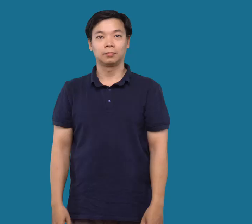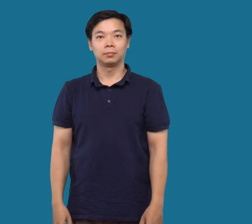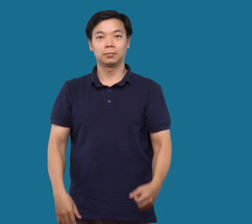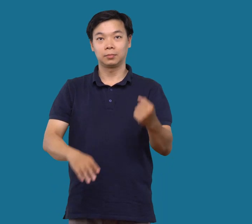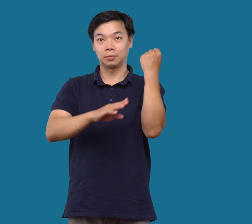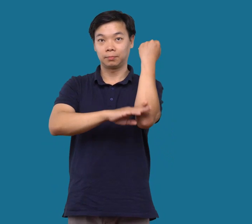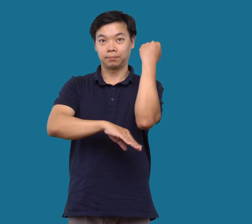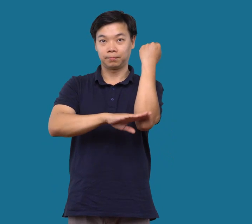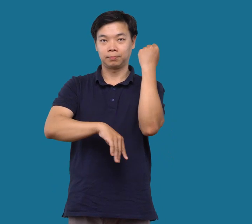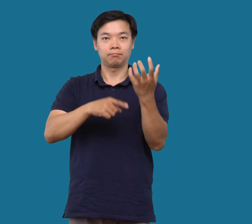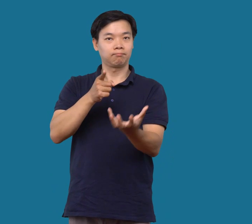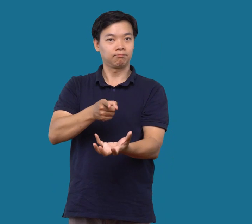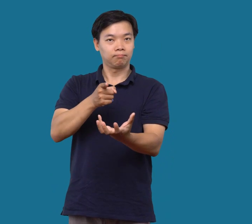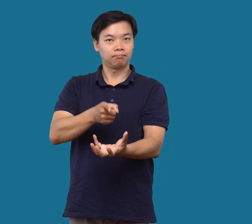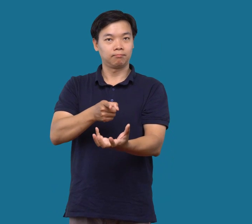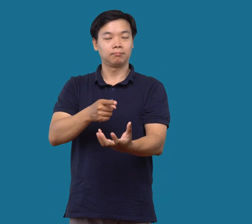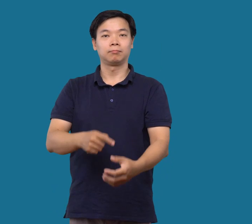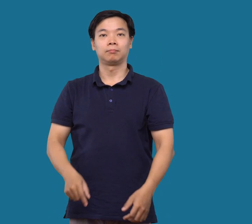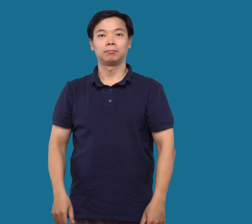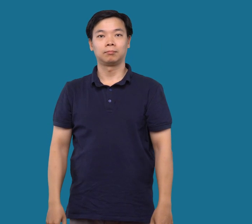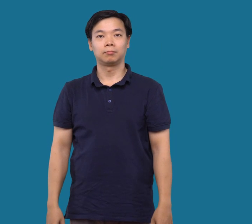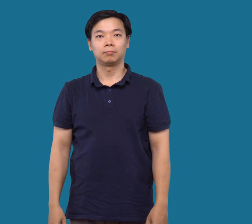rằm trung thu